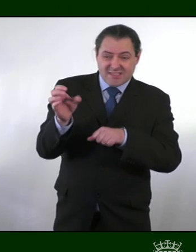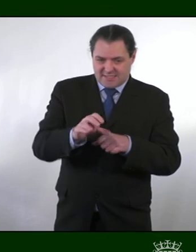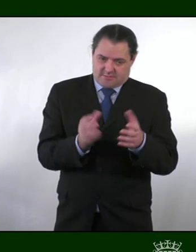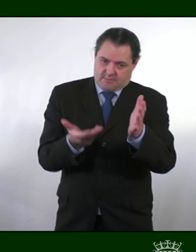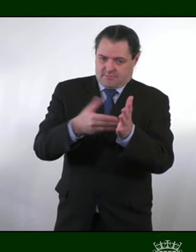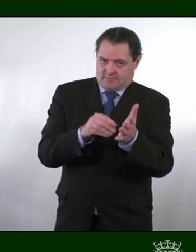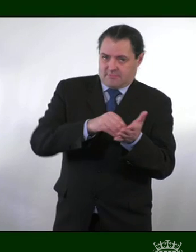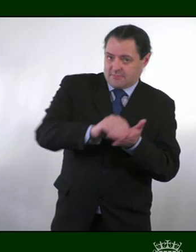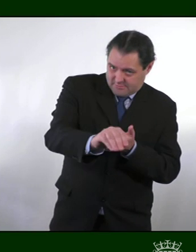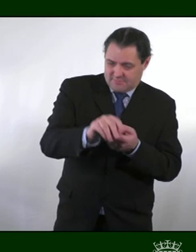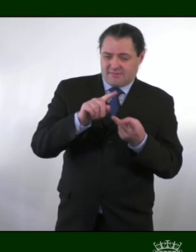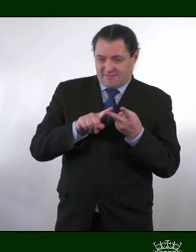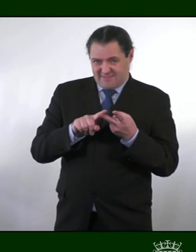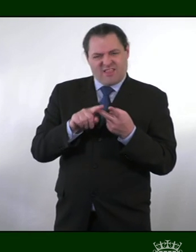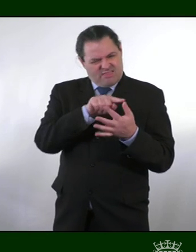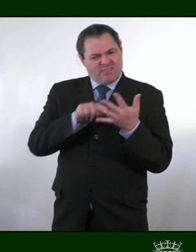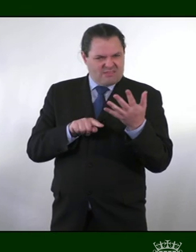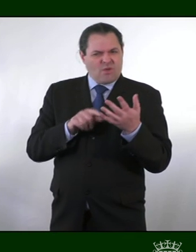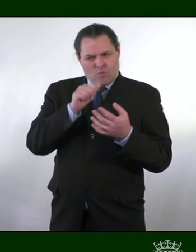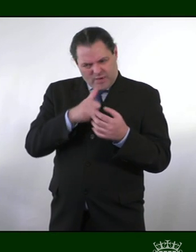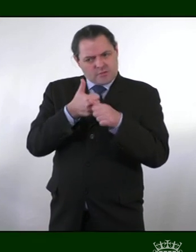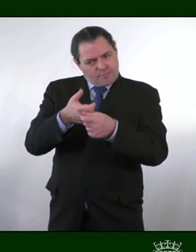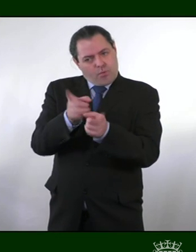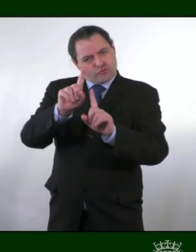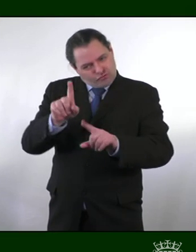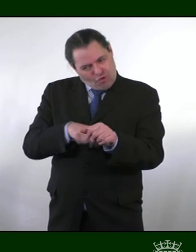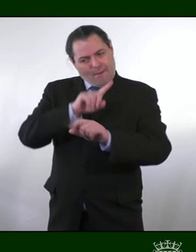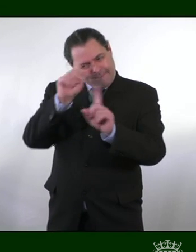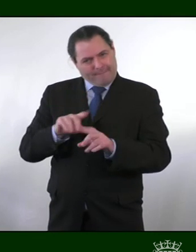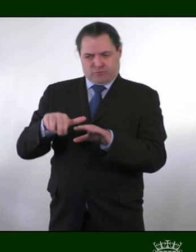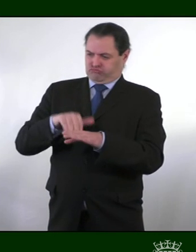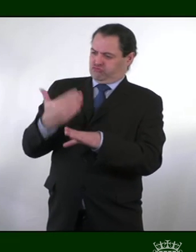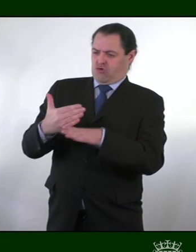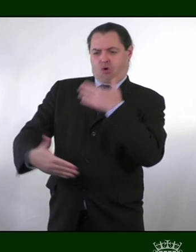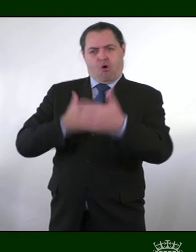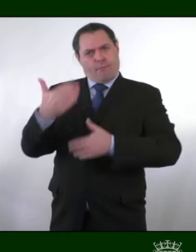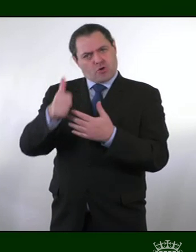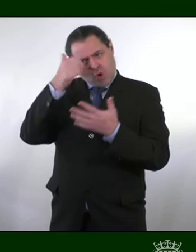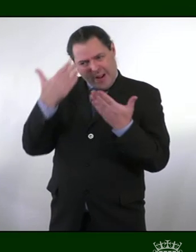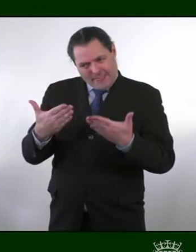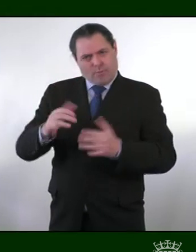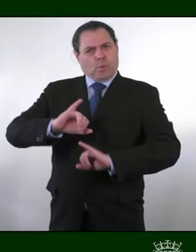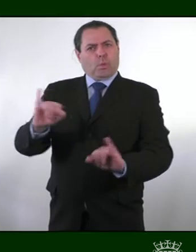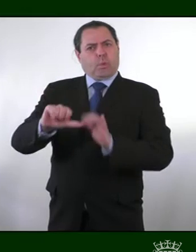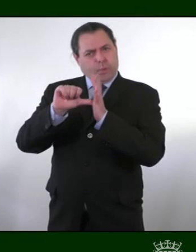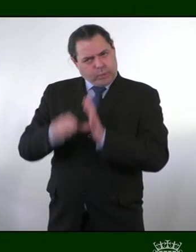All those things will make a difference to our young people at what is, without question, a very difficult time.